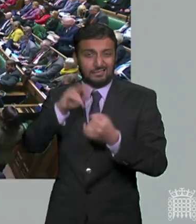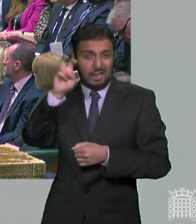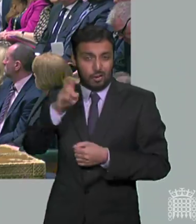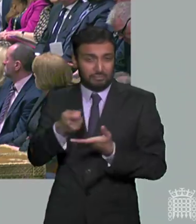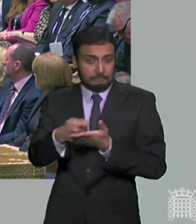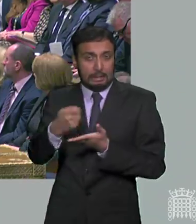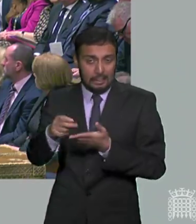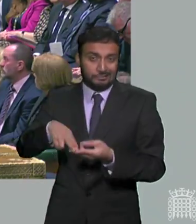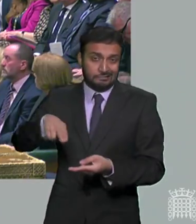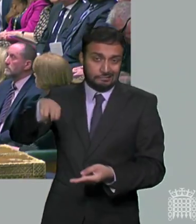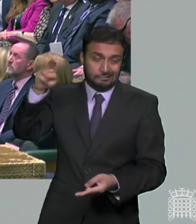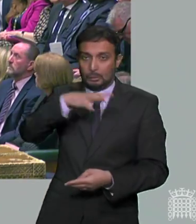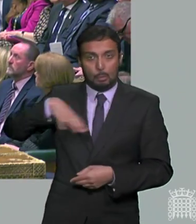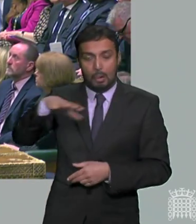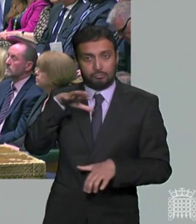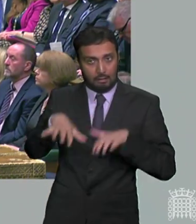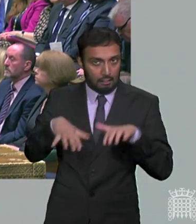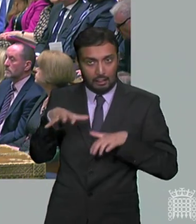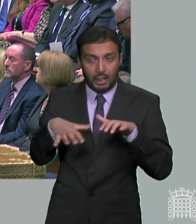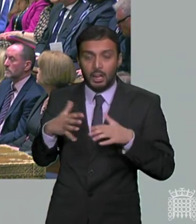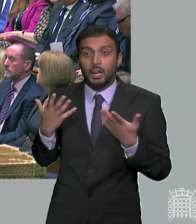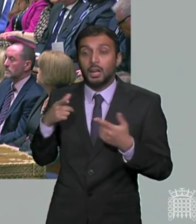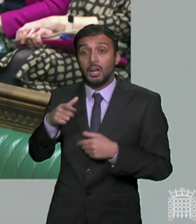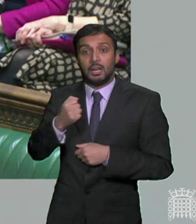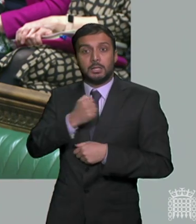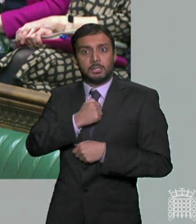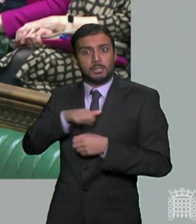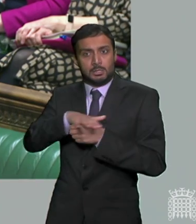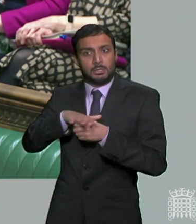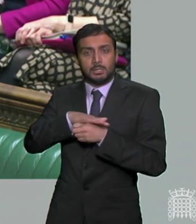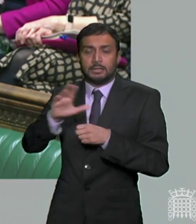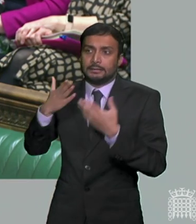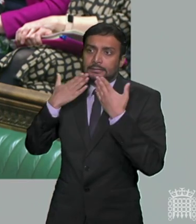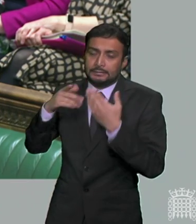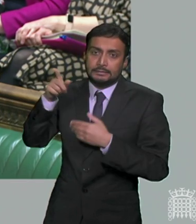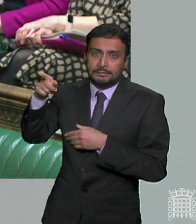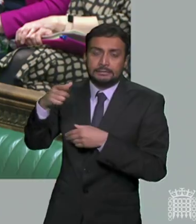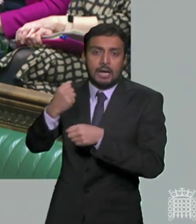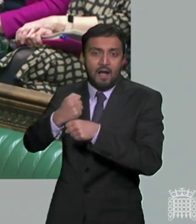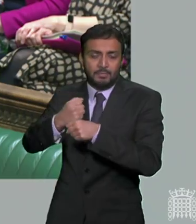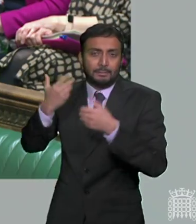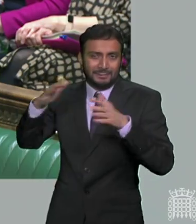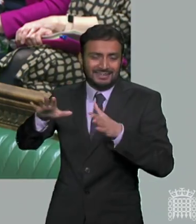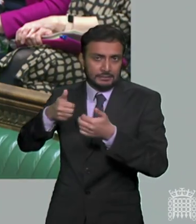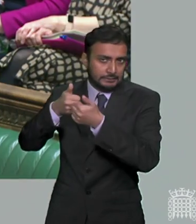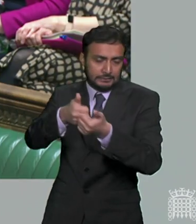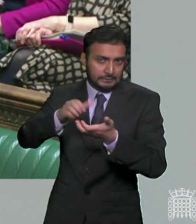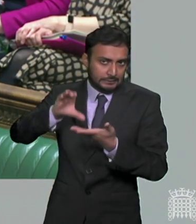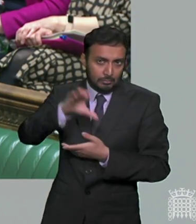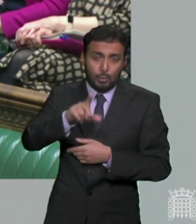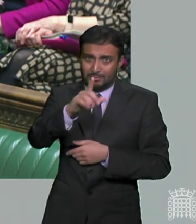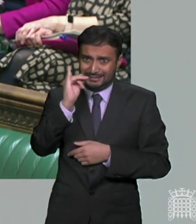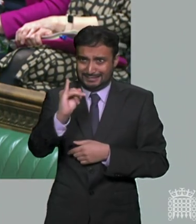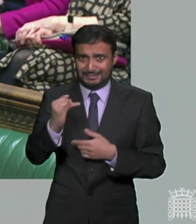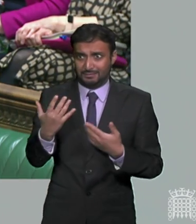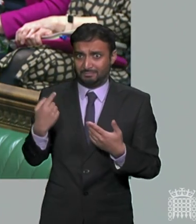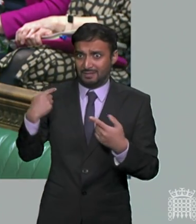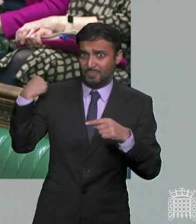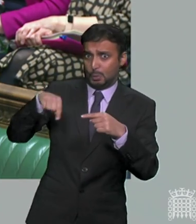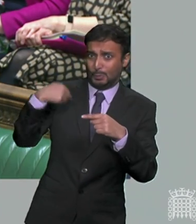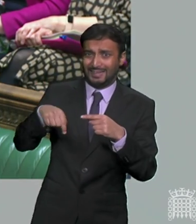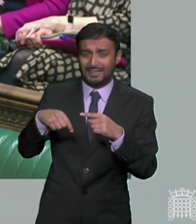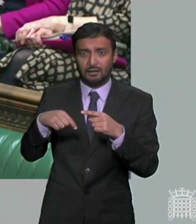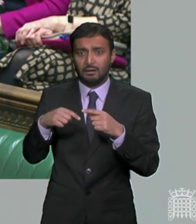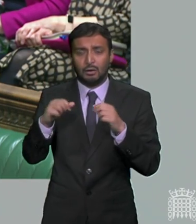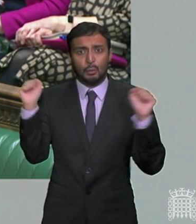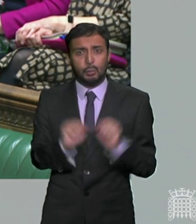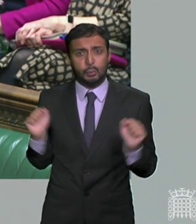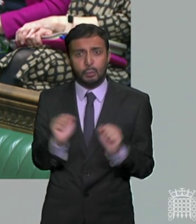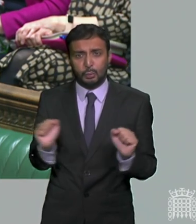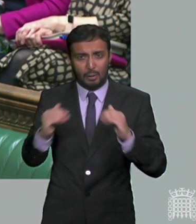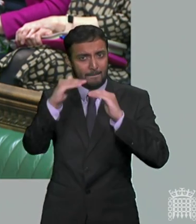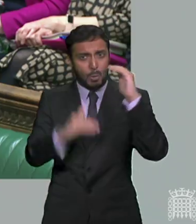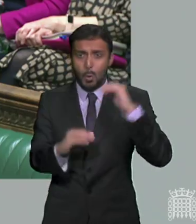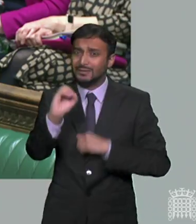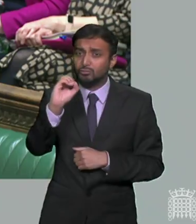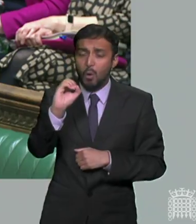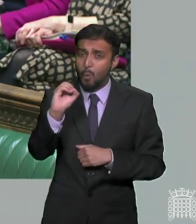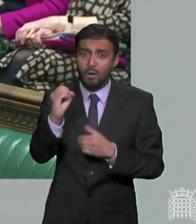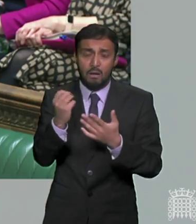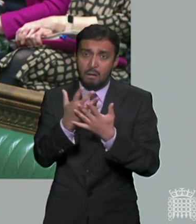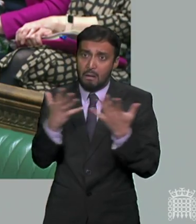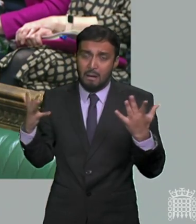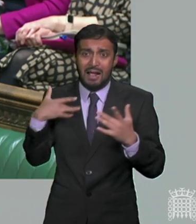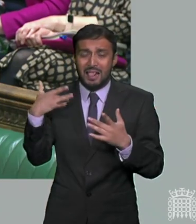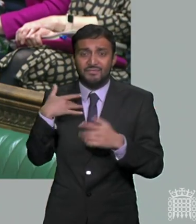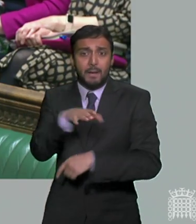My constituents are grateful for the support that has been given by the Government, but with temperatures this week falling below freezing in Lincolnshire, those living in park homes are particularly concerned about when they will receive their support.